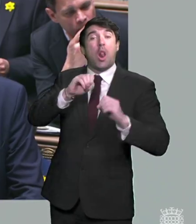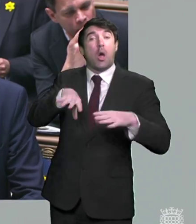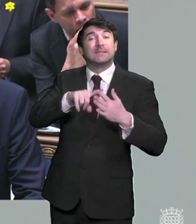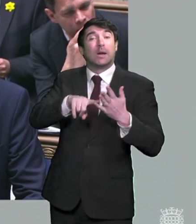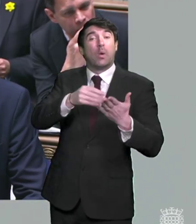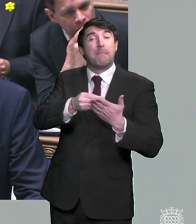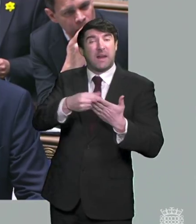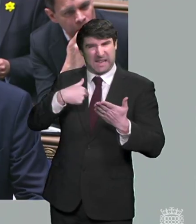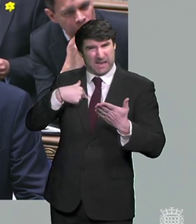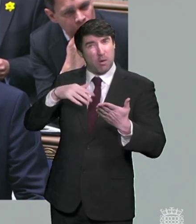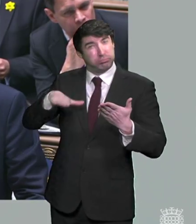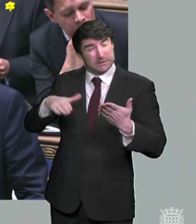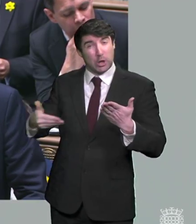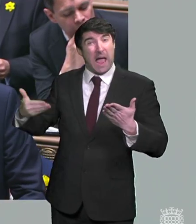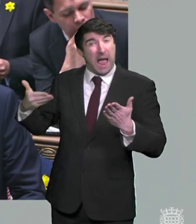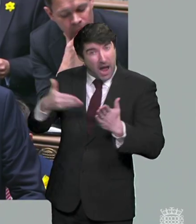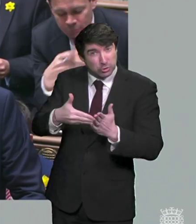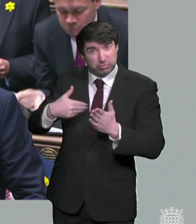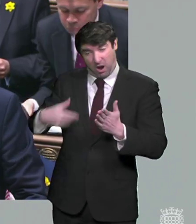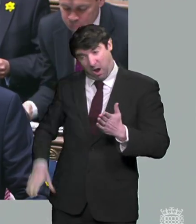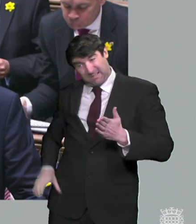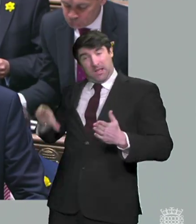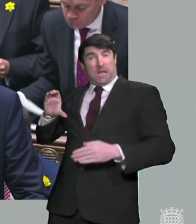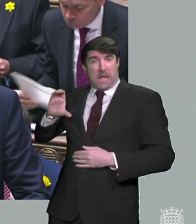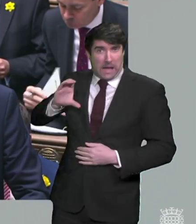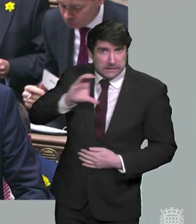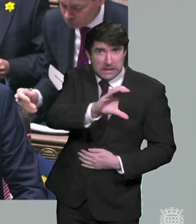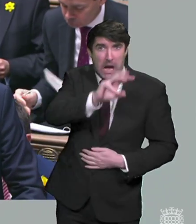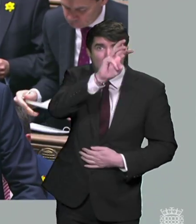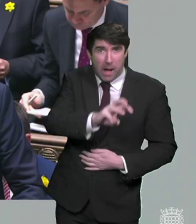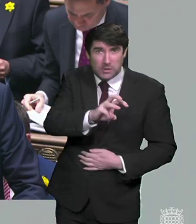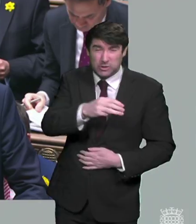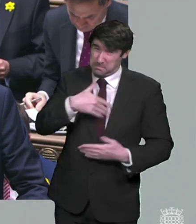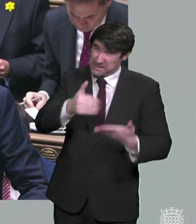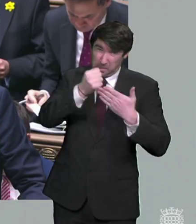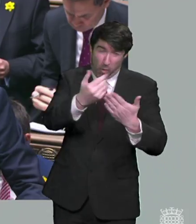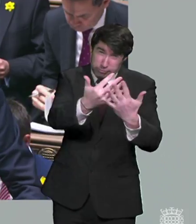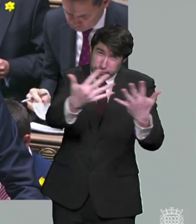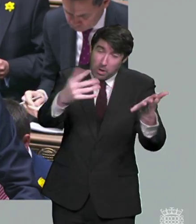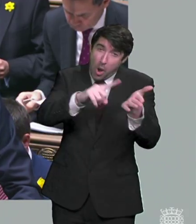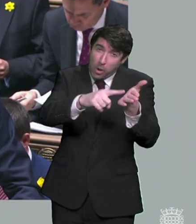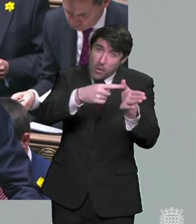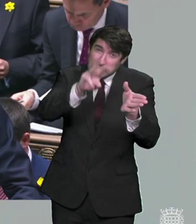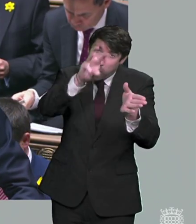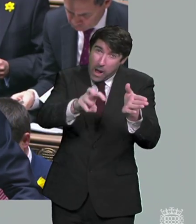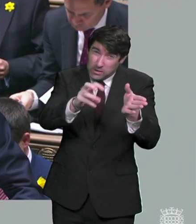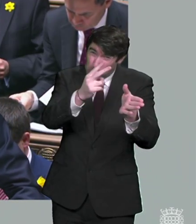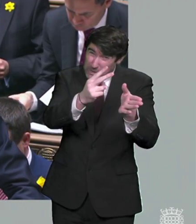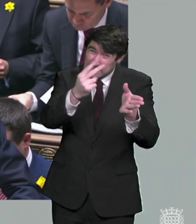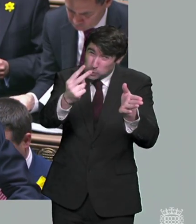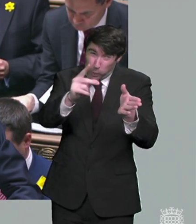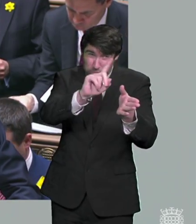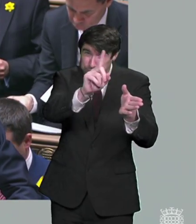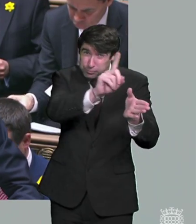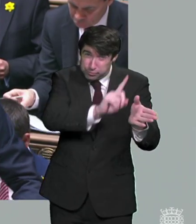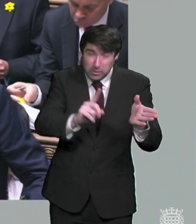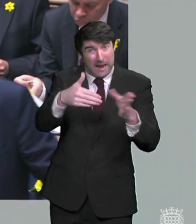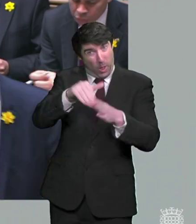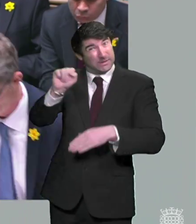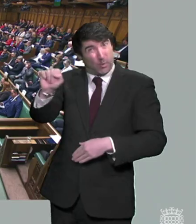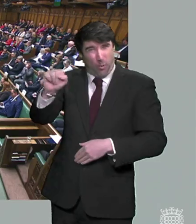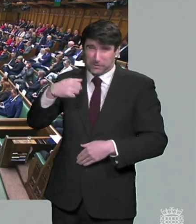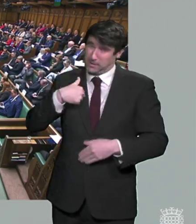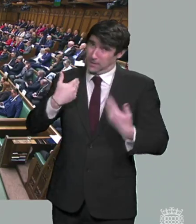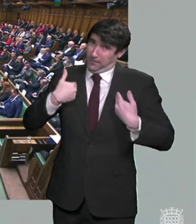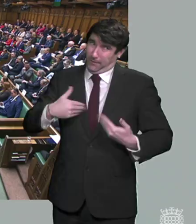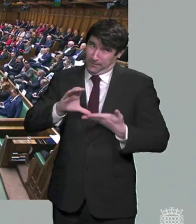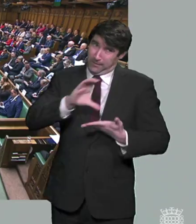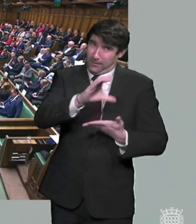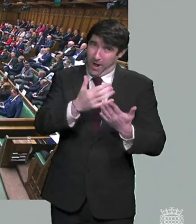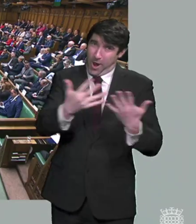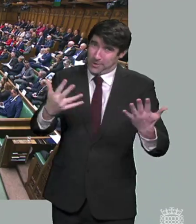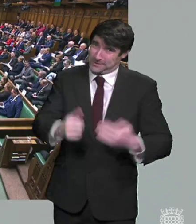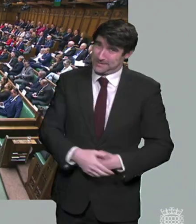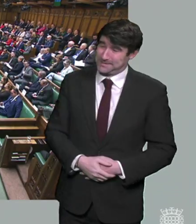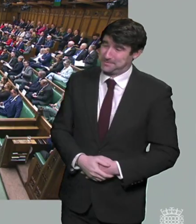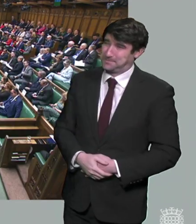The UK Government have been working directly with the 22 local authorities across Wales, including the honourable Lady’s, to ensure that we can continue to deliver jobs, prosperity and growth in Wales.